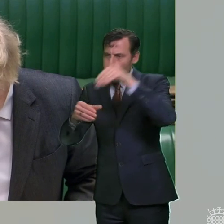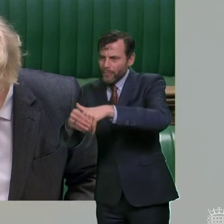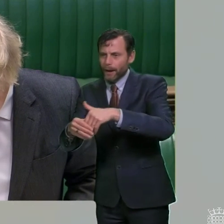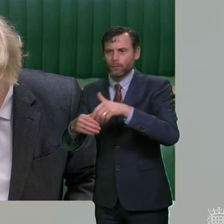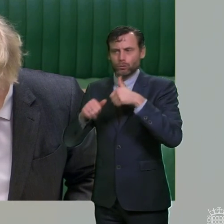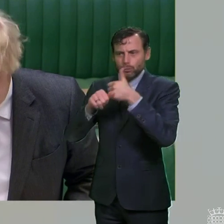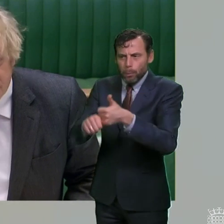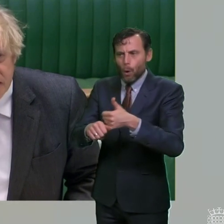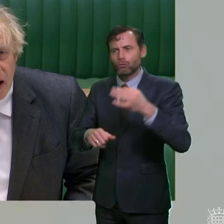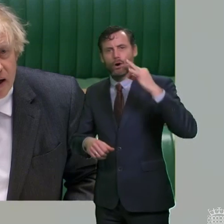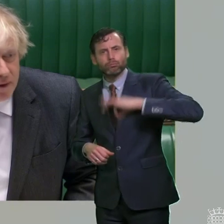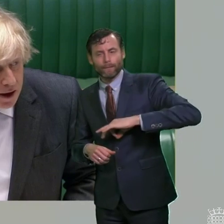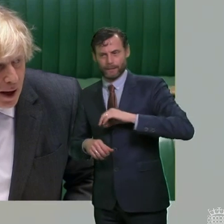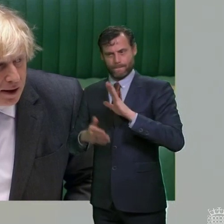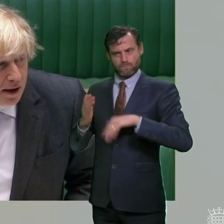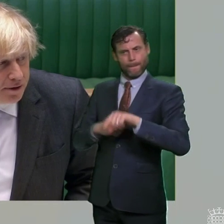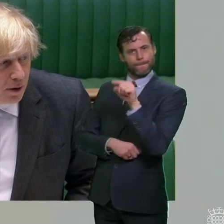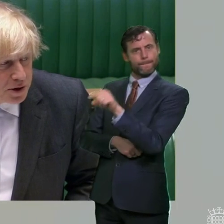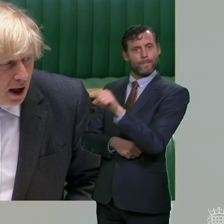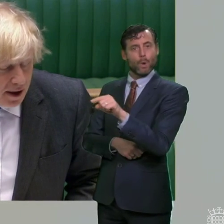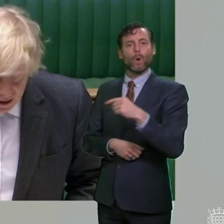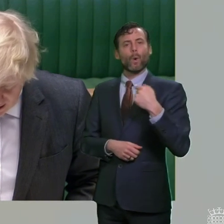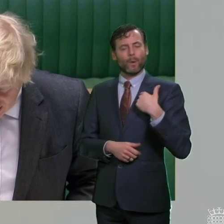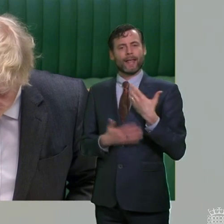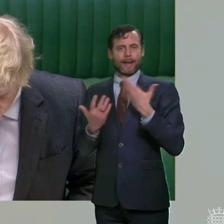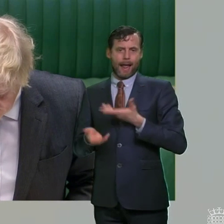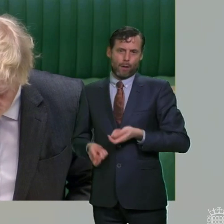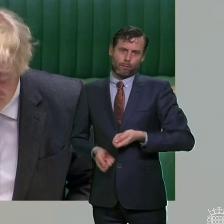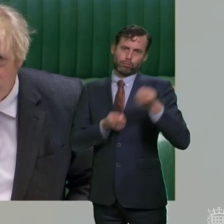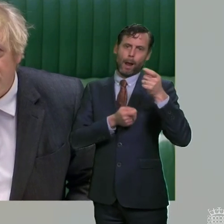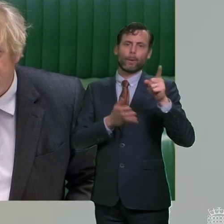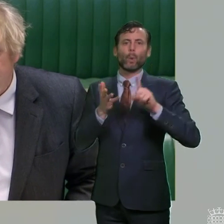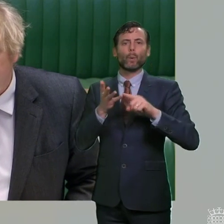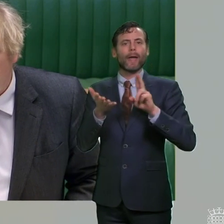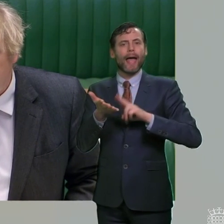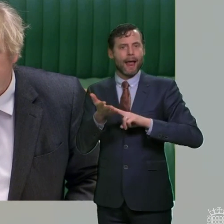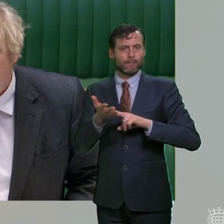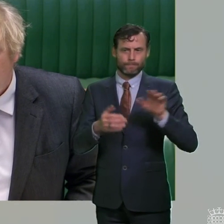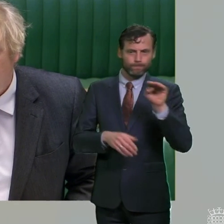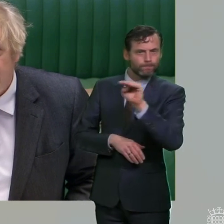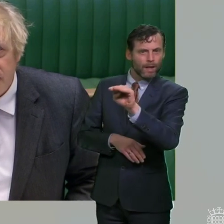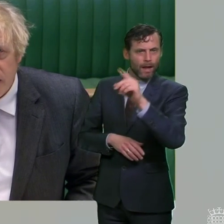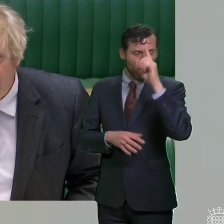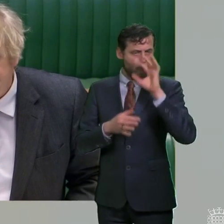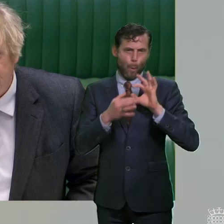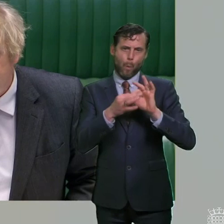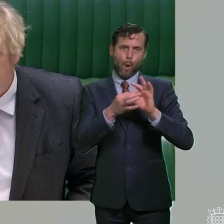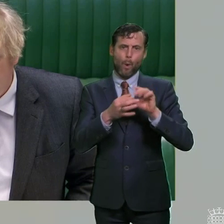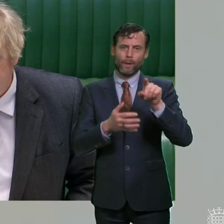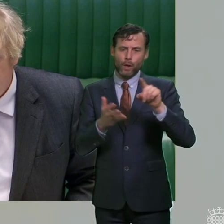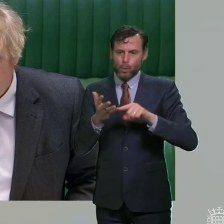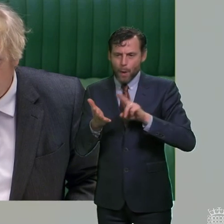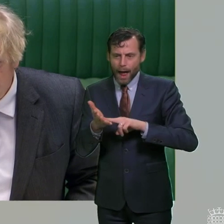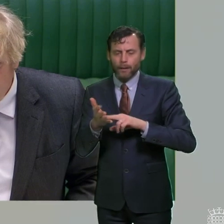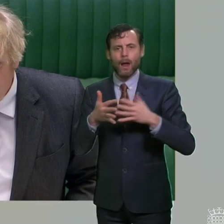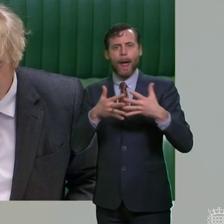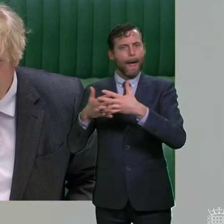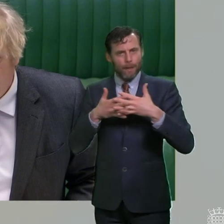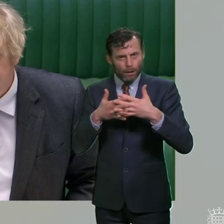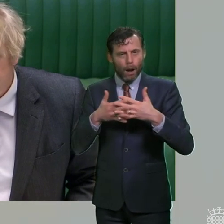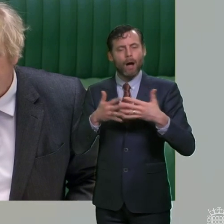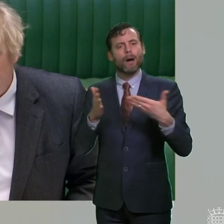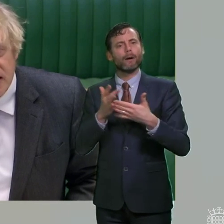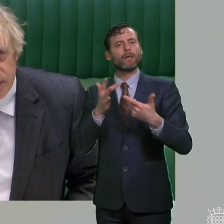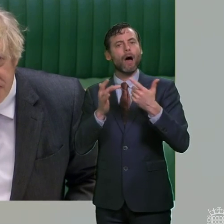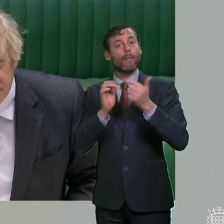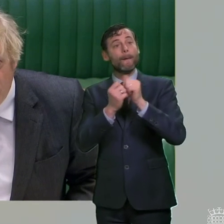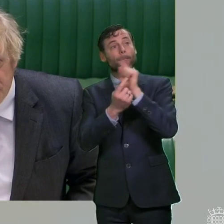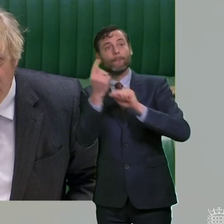We are leading international action in the UN to hold China to account, and we will continue to work with the US, friends and partners around the world to do just that.